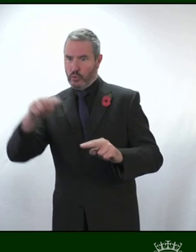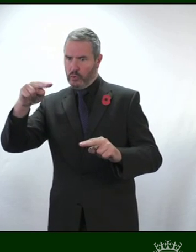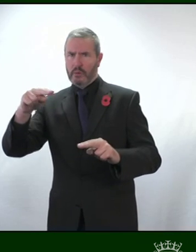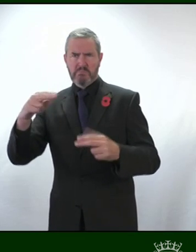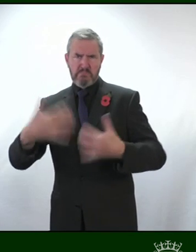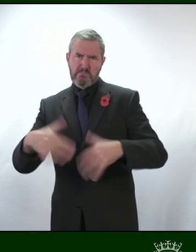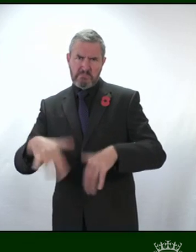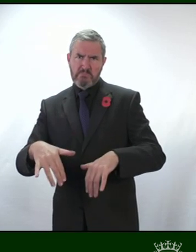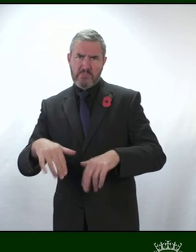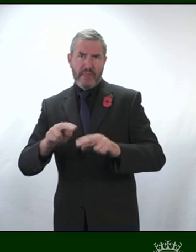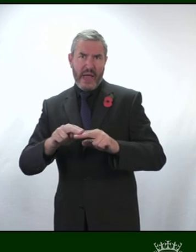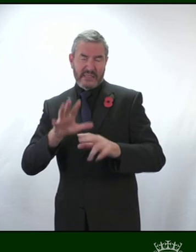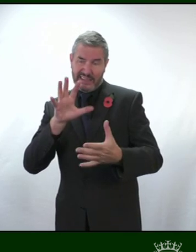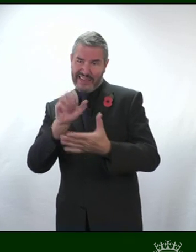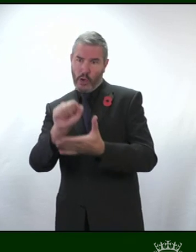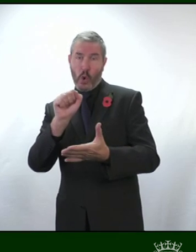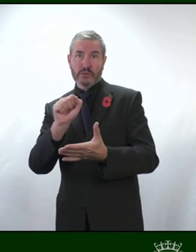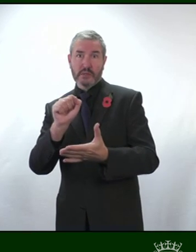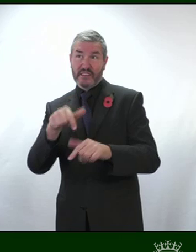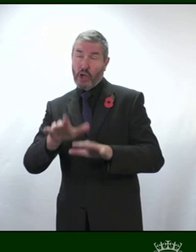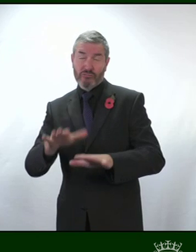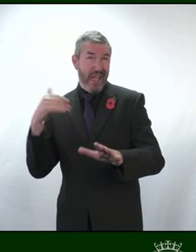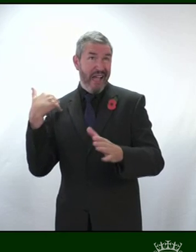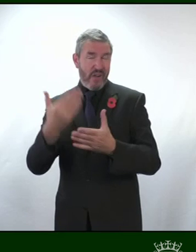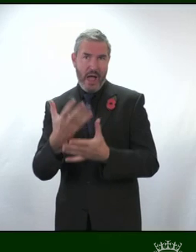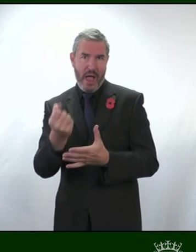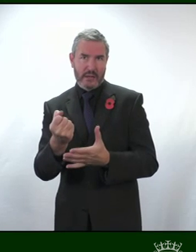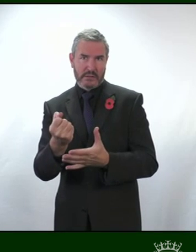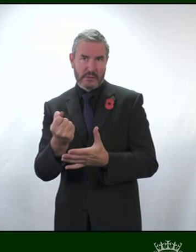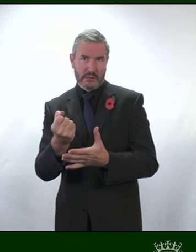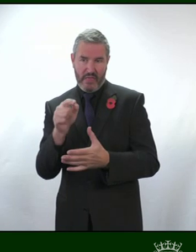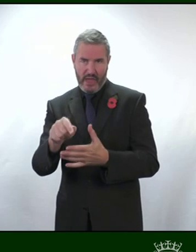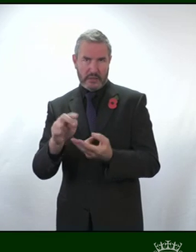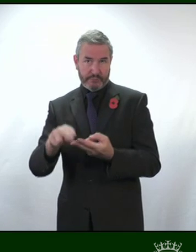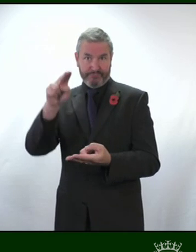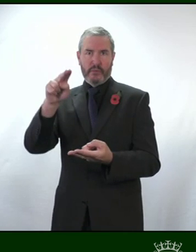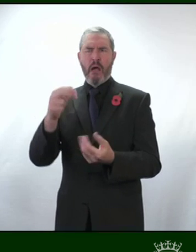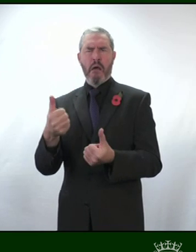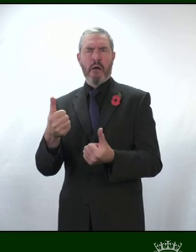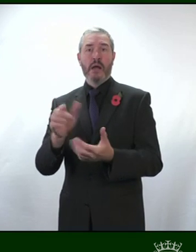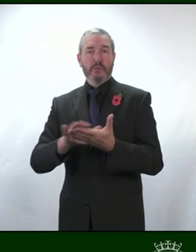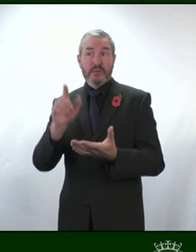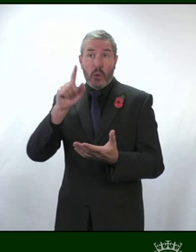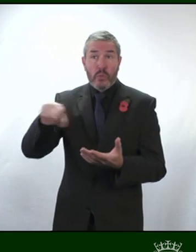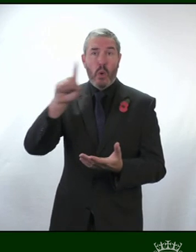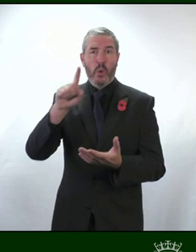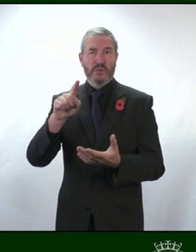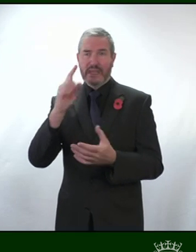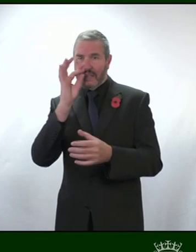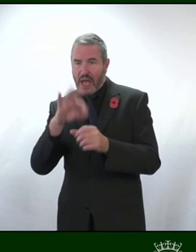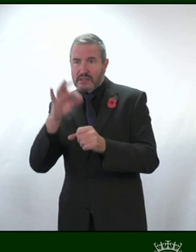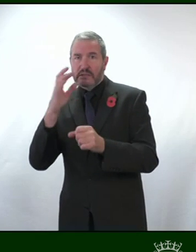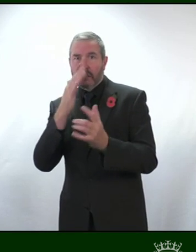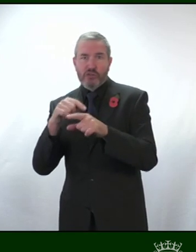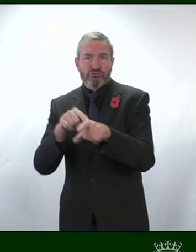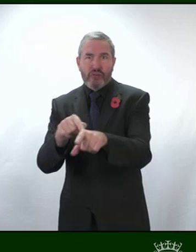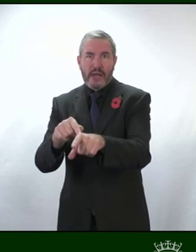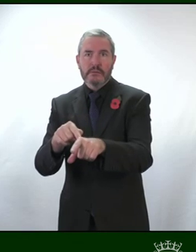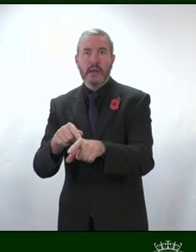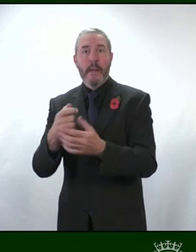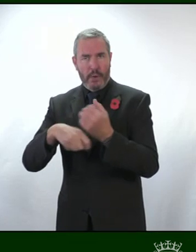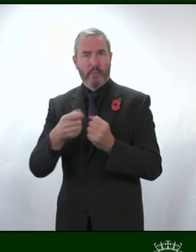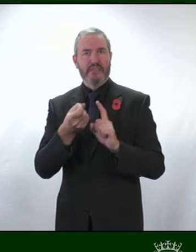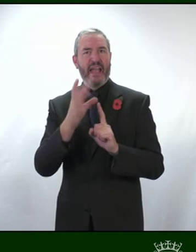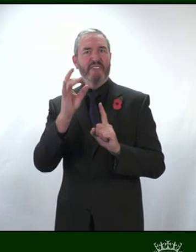It is the biggest diagnostics exercise this country has ever carried out, and they are helping to drive down the R.